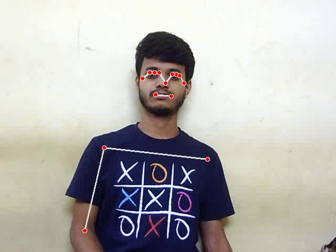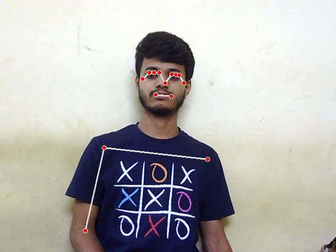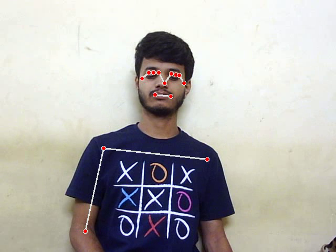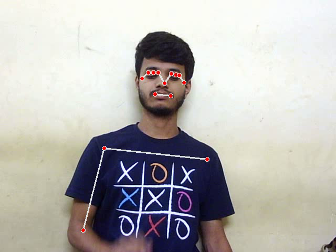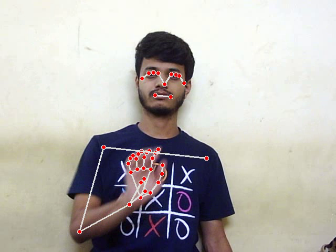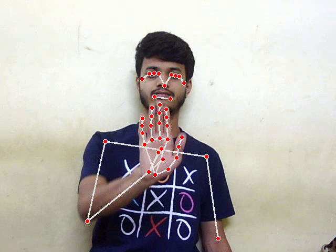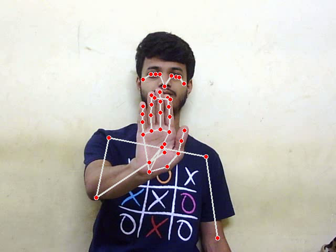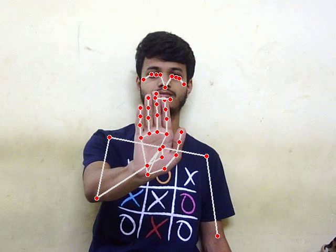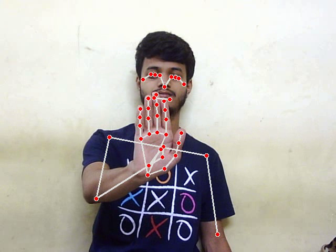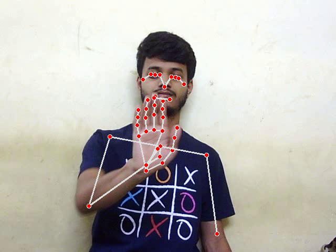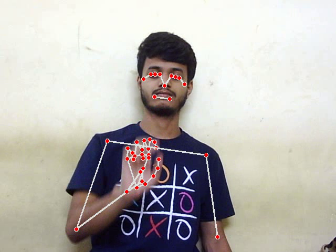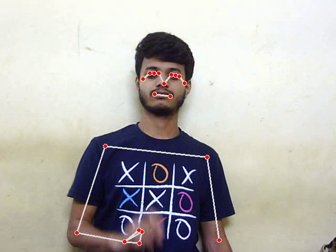your